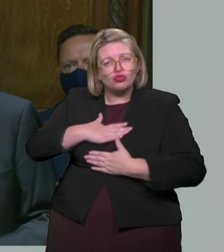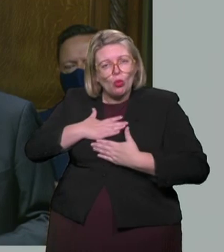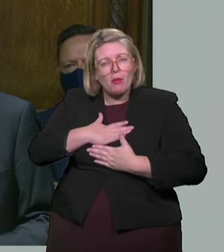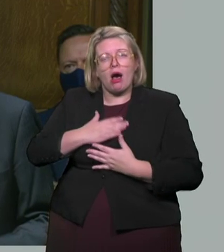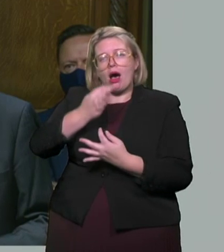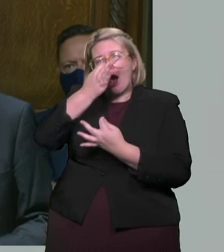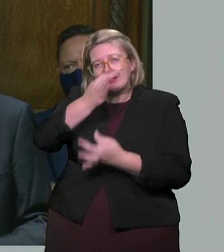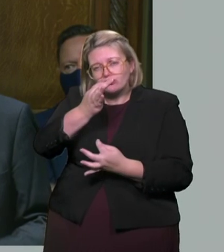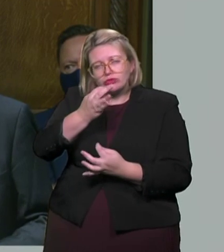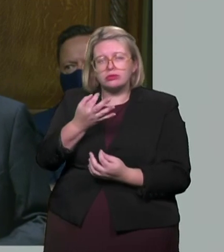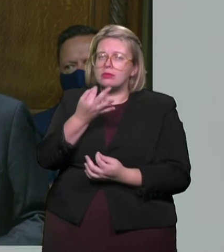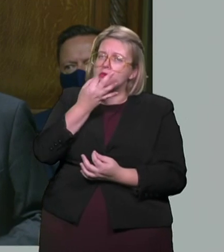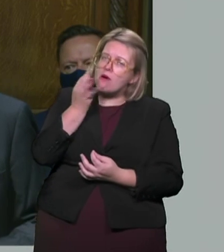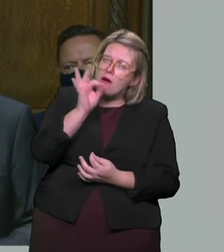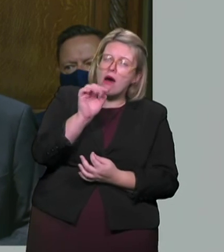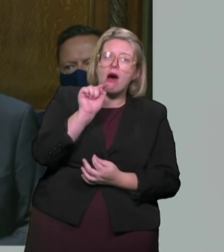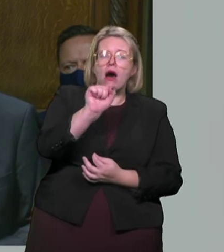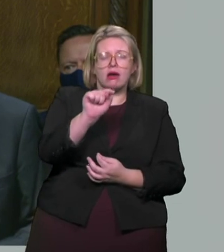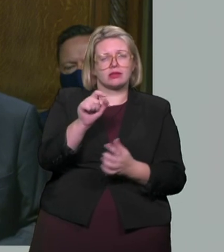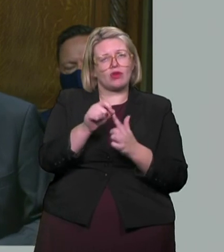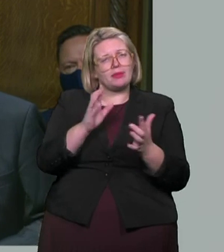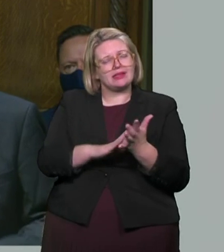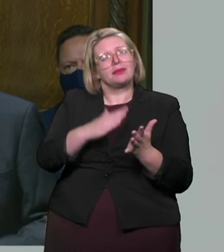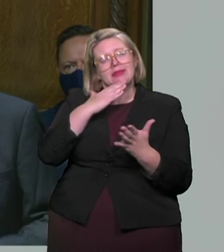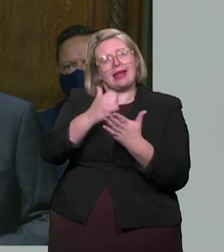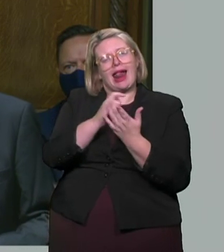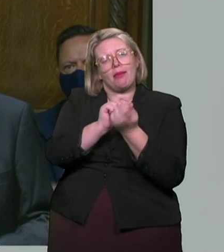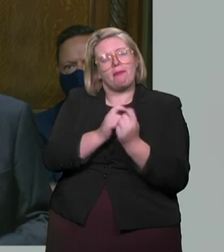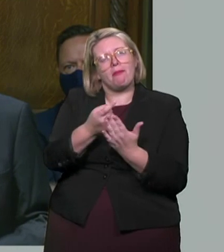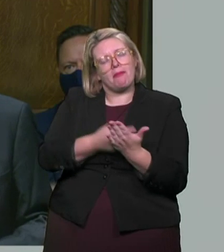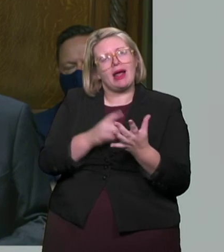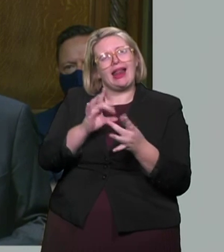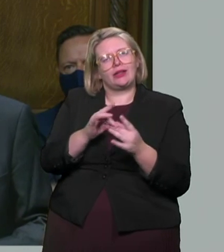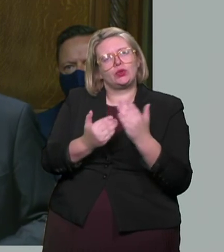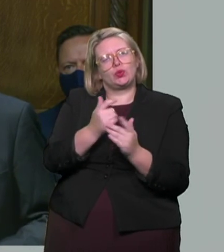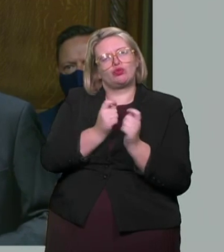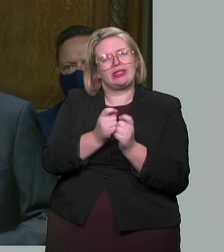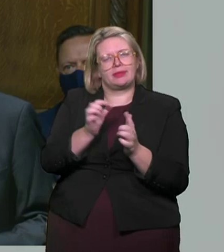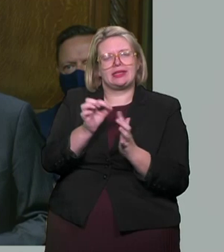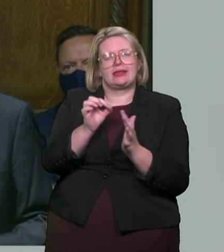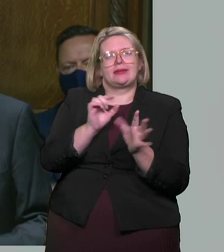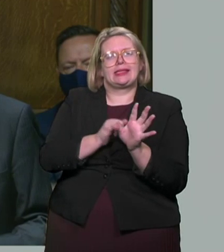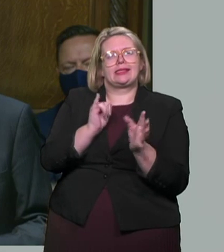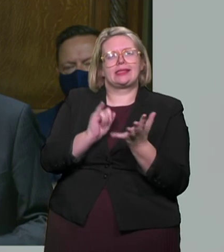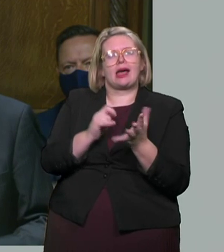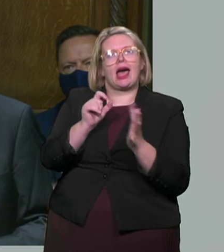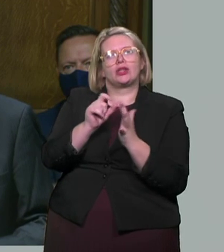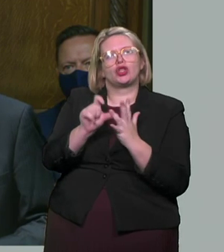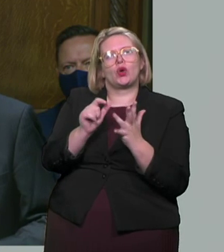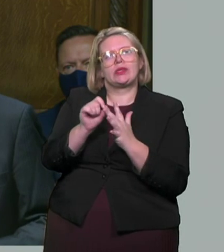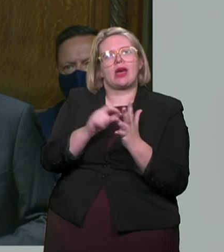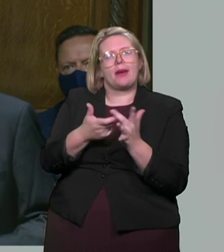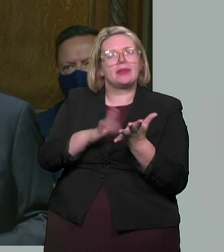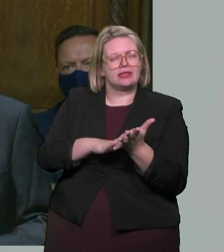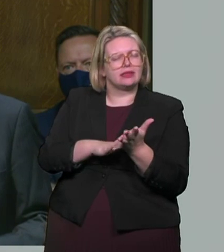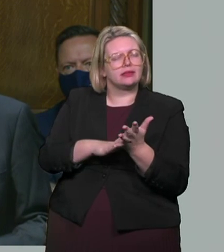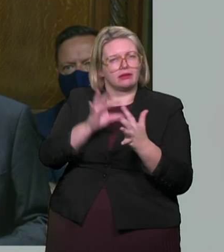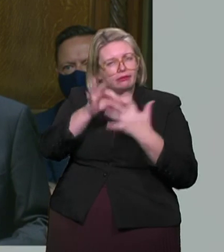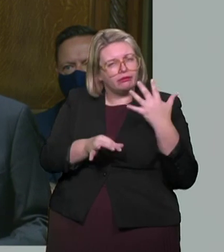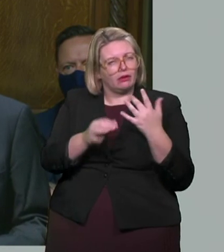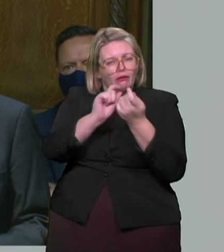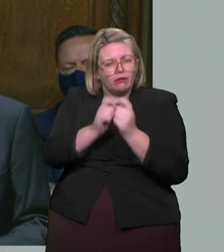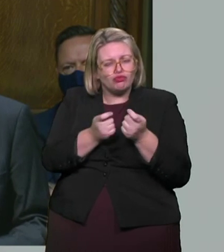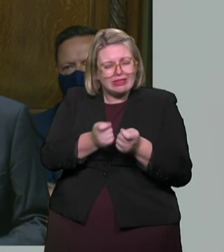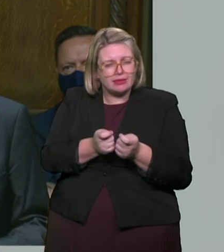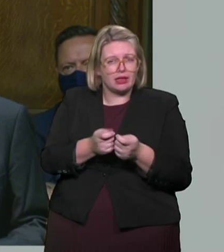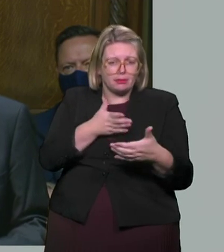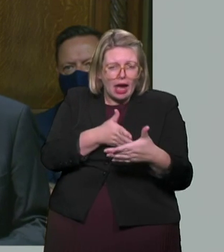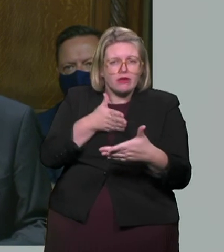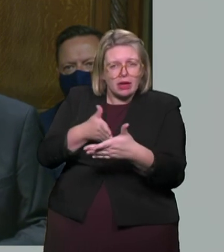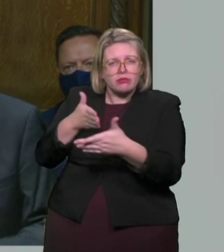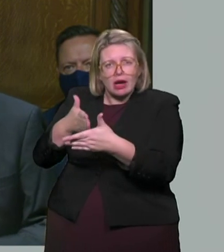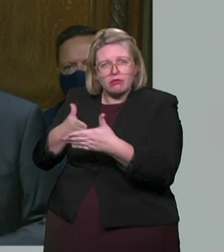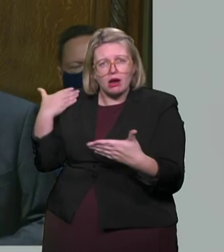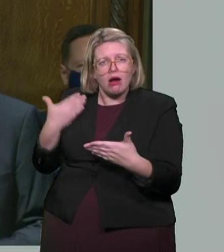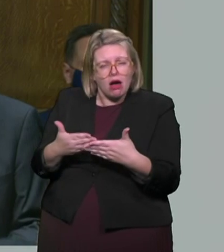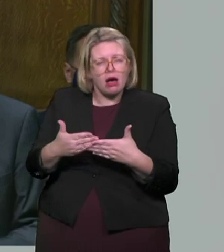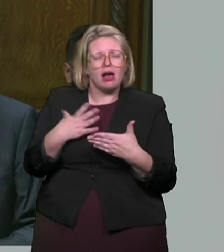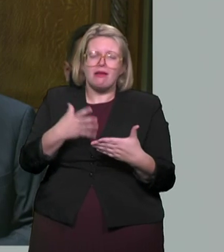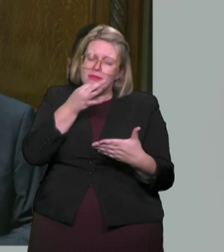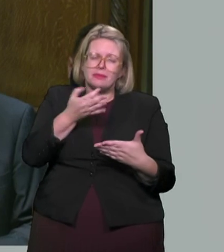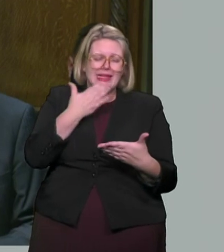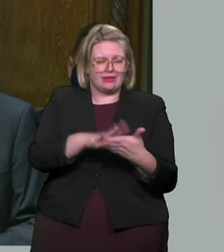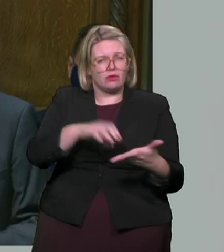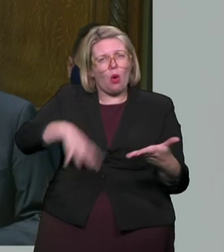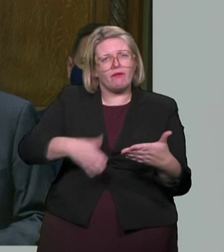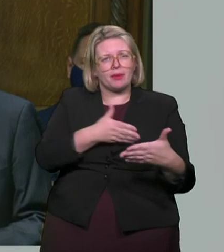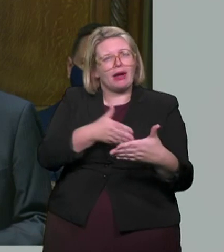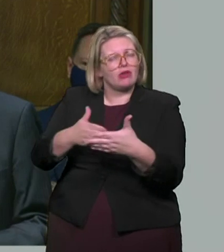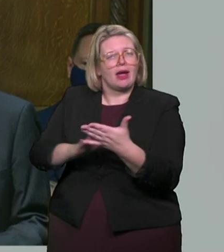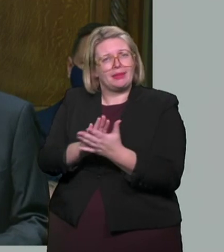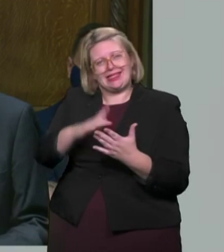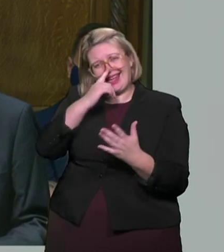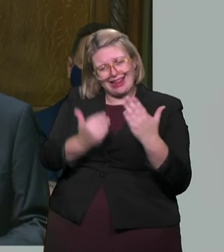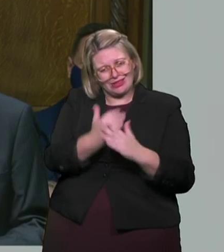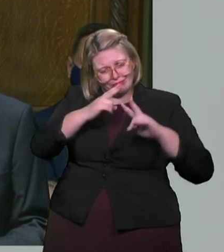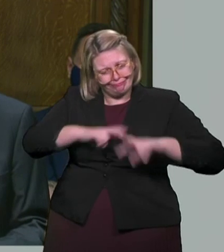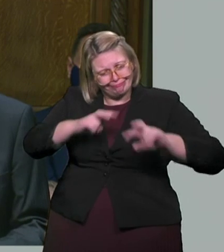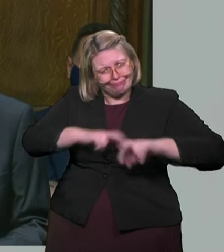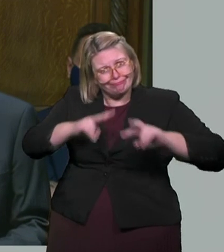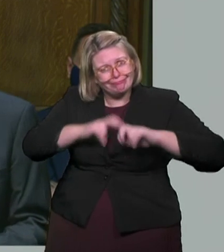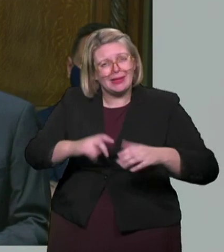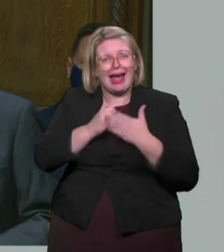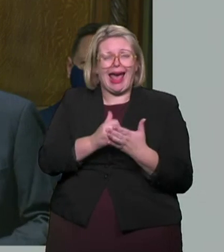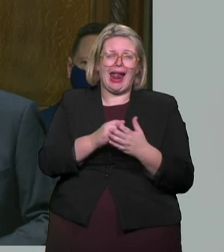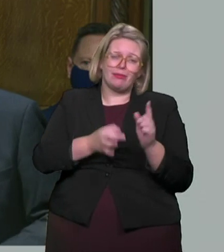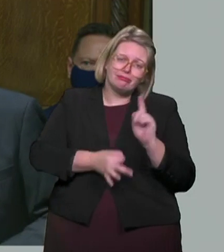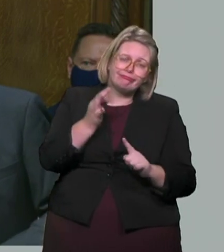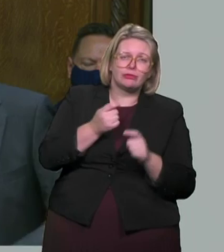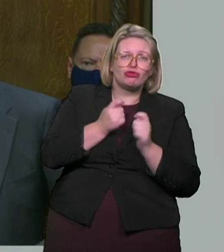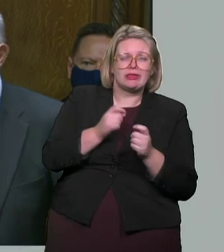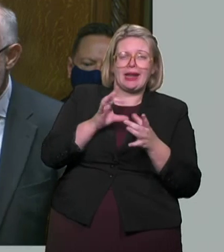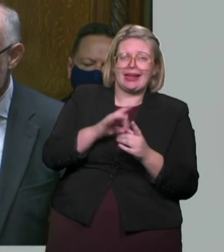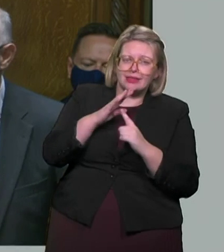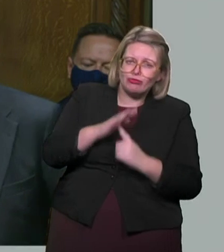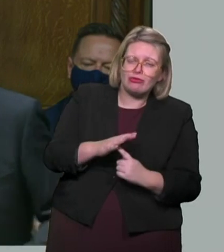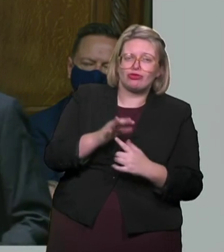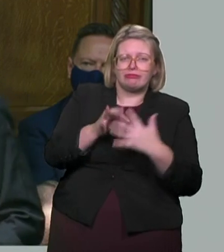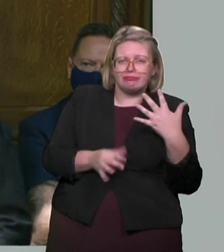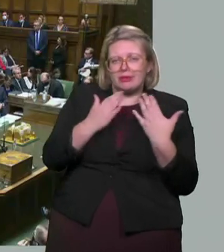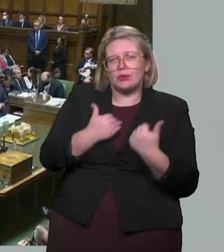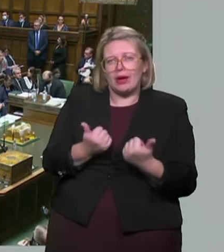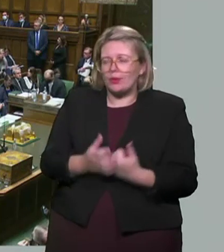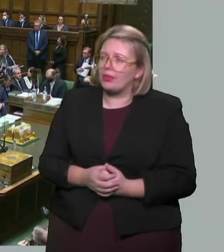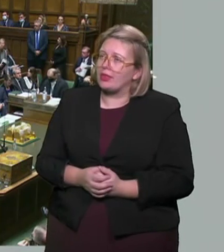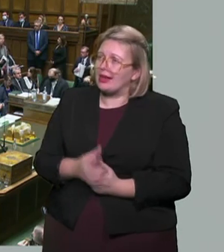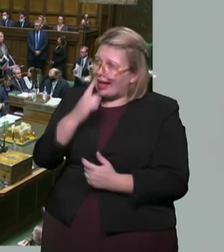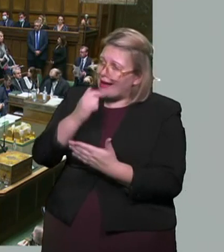trauma and addiction, will he cut through the current barriers to research into psilocybin and similar compounds, so that the British public can receive, and British science research and British pharmaceutical companies can enable, potential treatments for those most debilitating conditions to be delivered at the earliest possible opportunity?